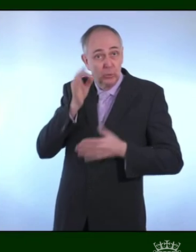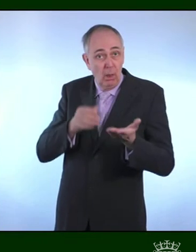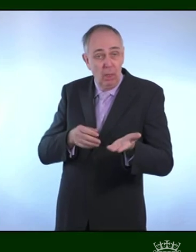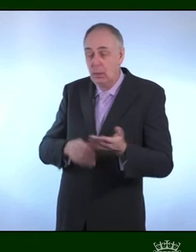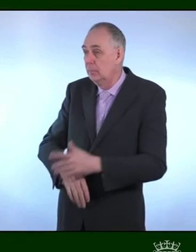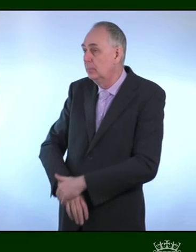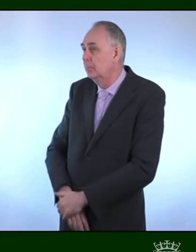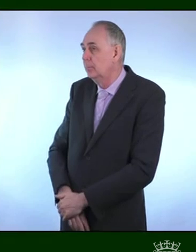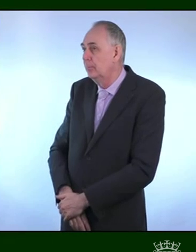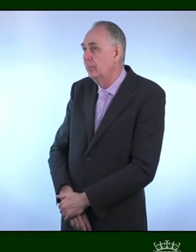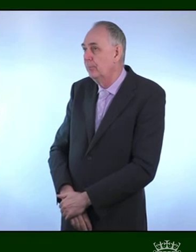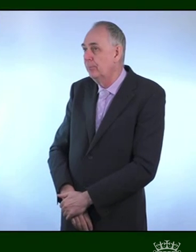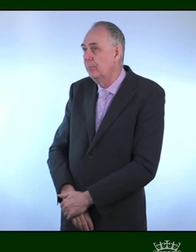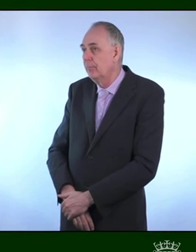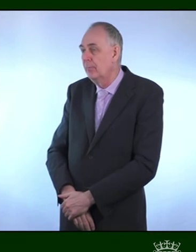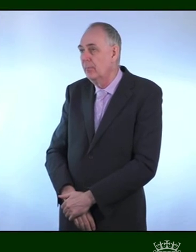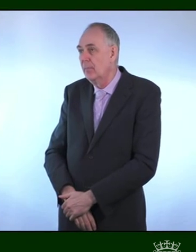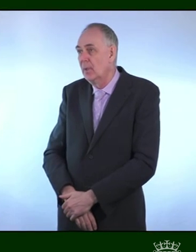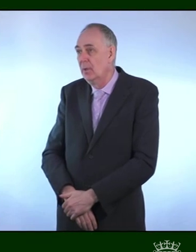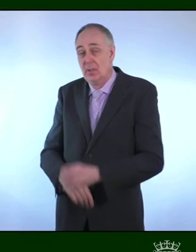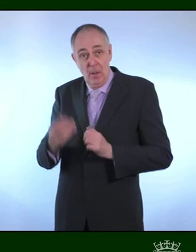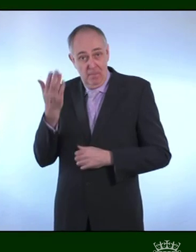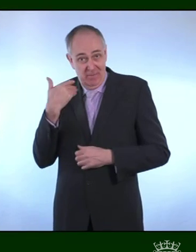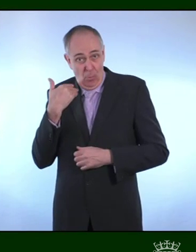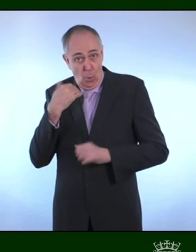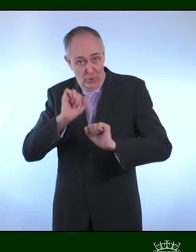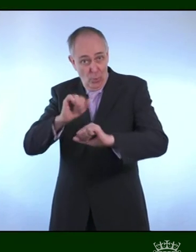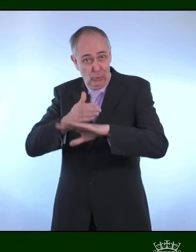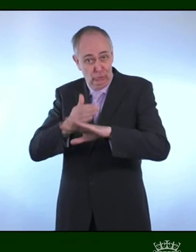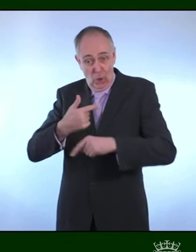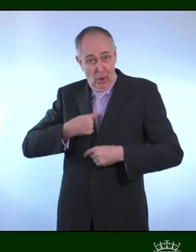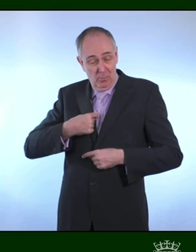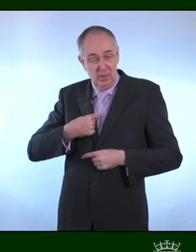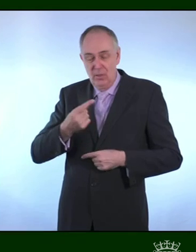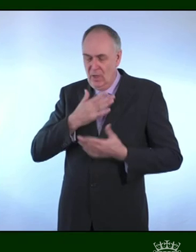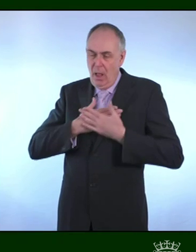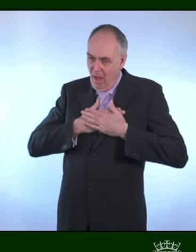I came to love the British Council when I was doing the job that my honourable Friend refers to.